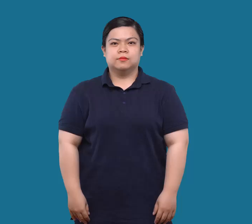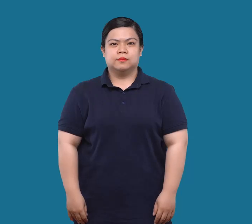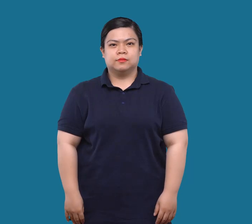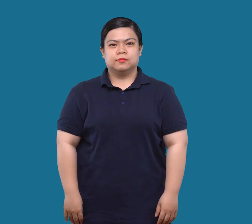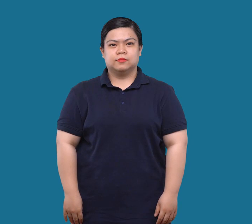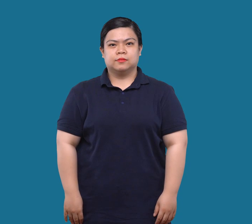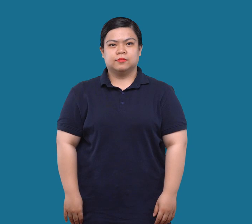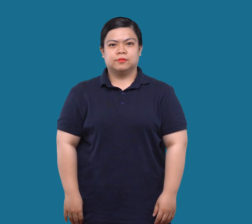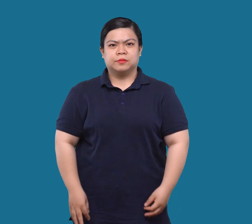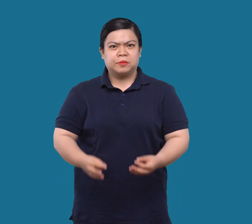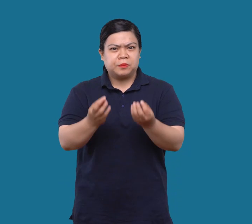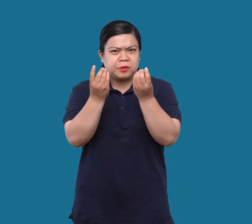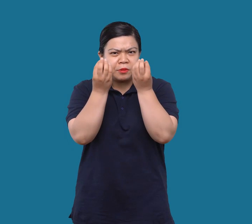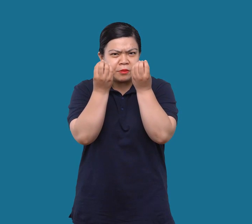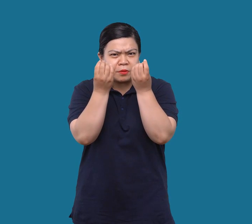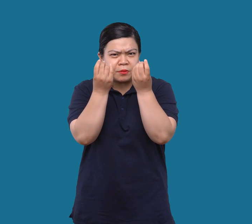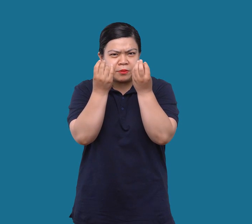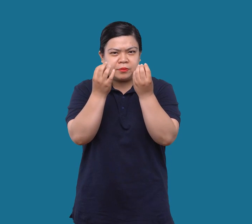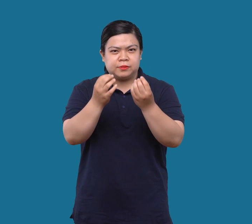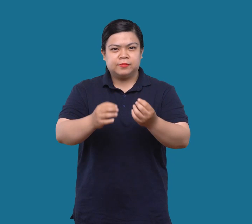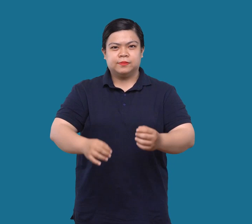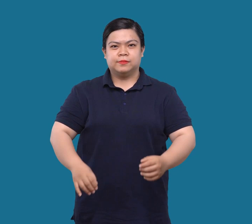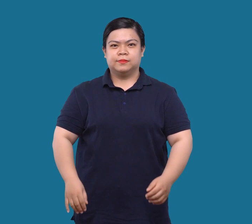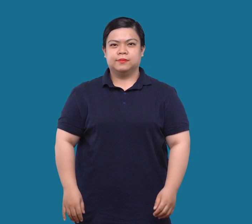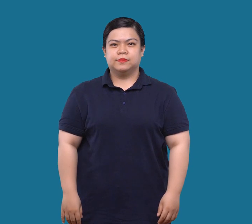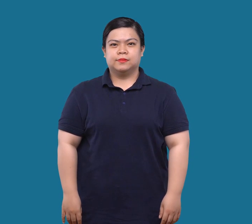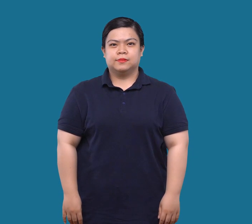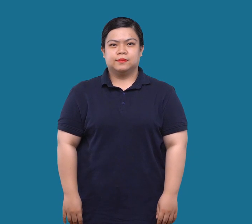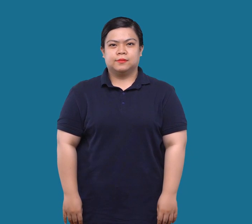tỉ số